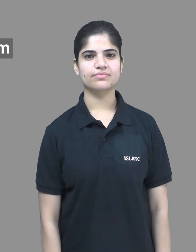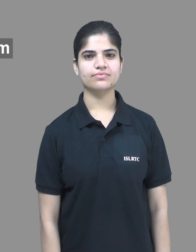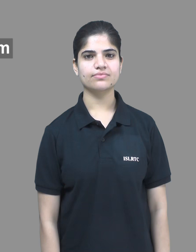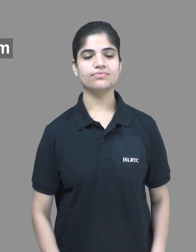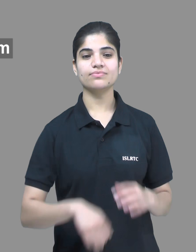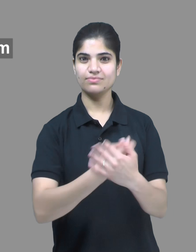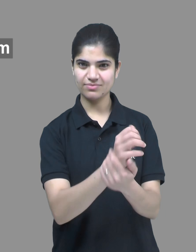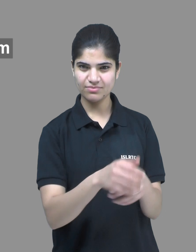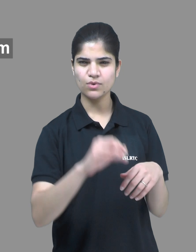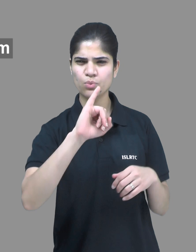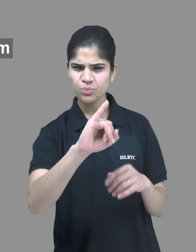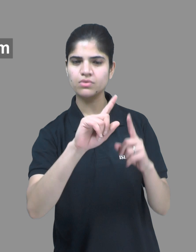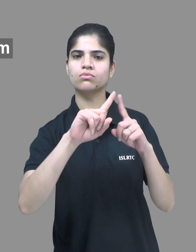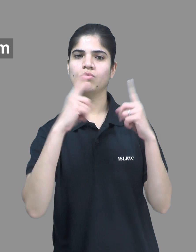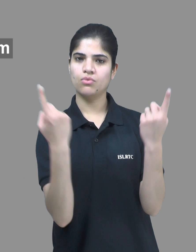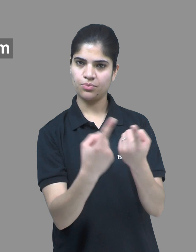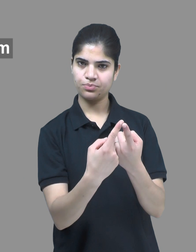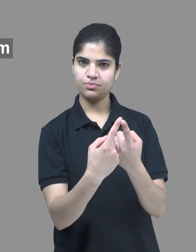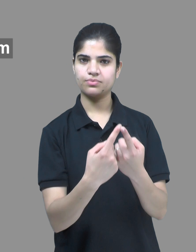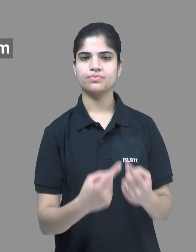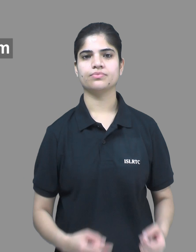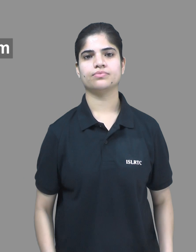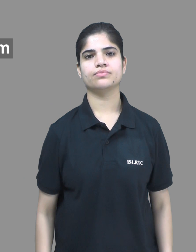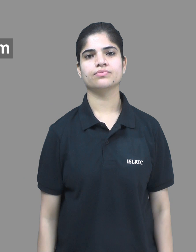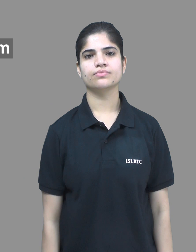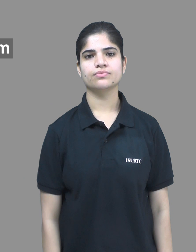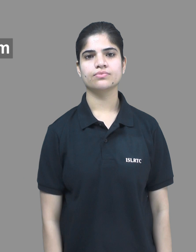Washroom